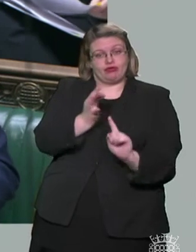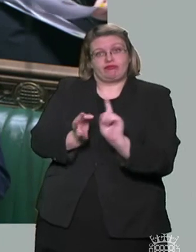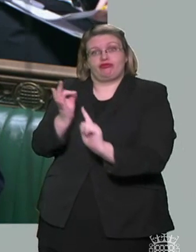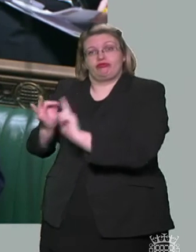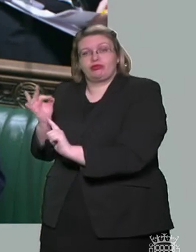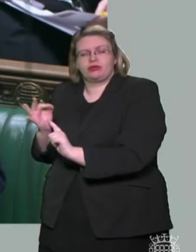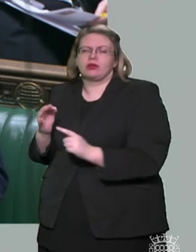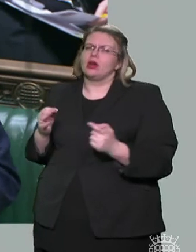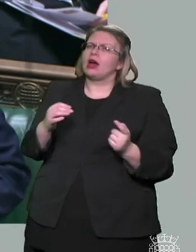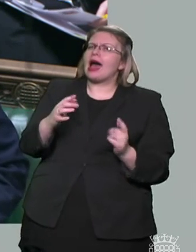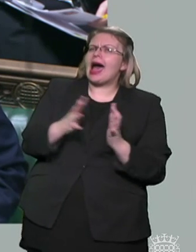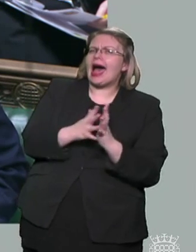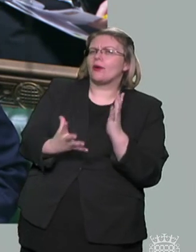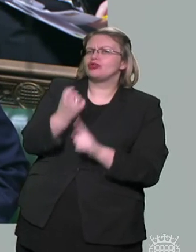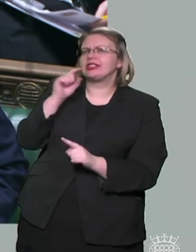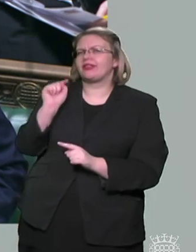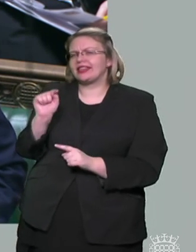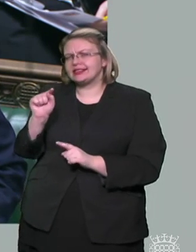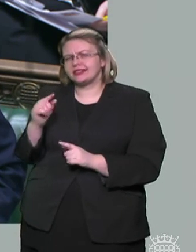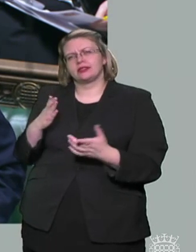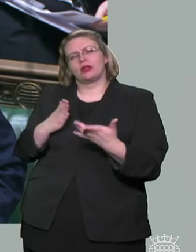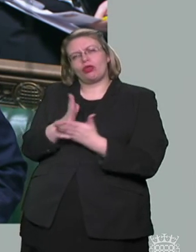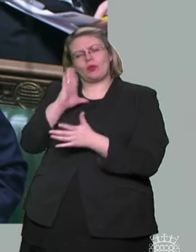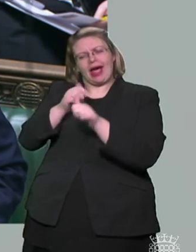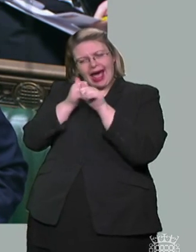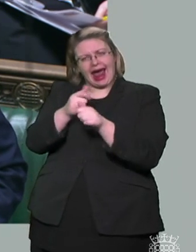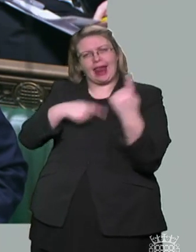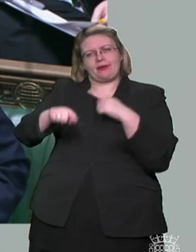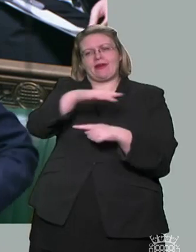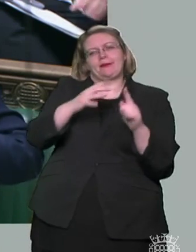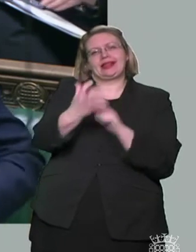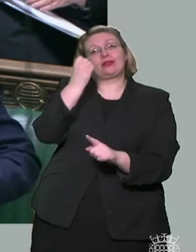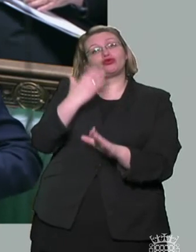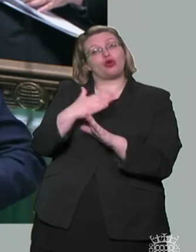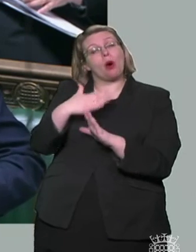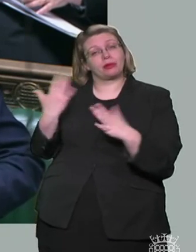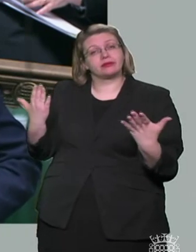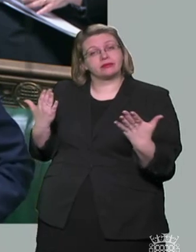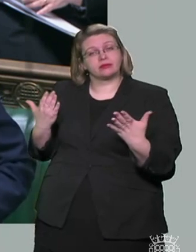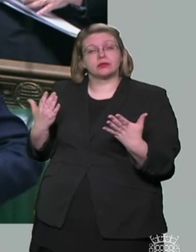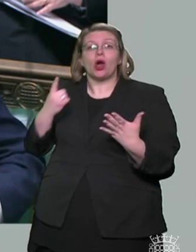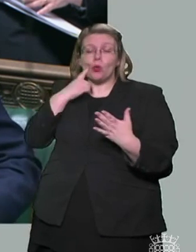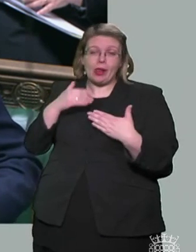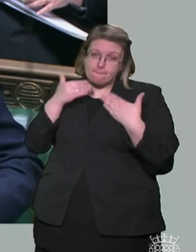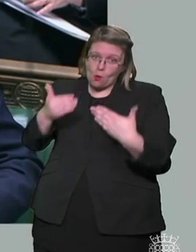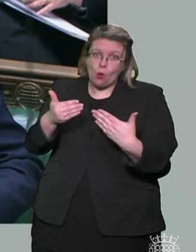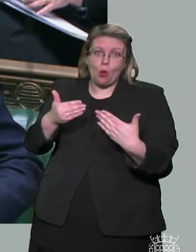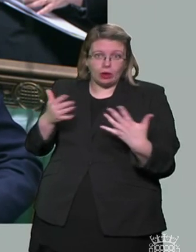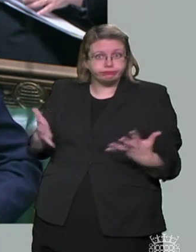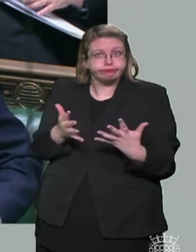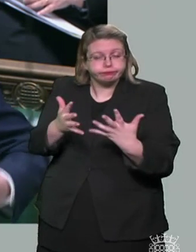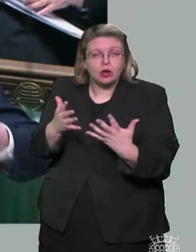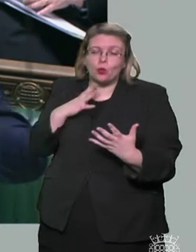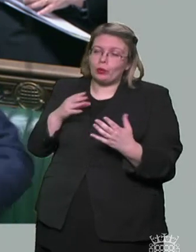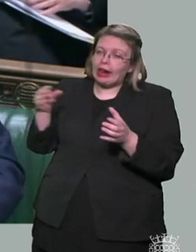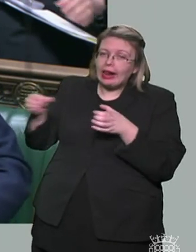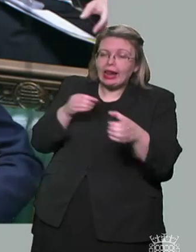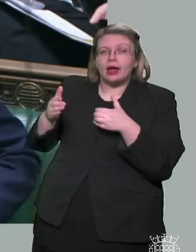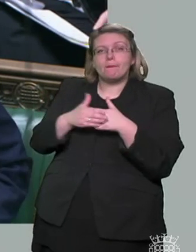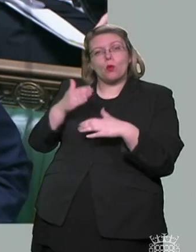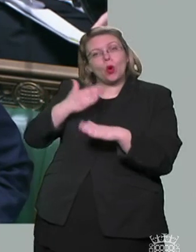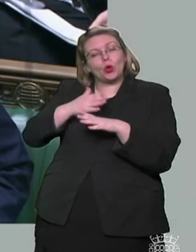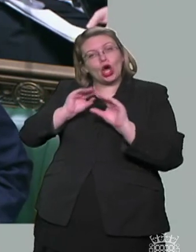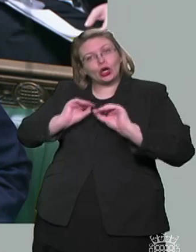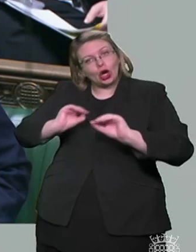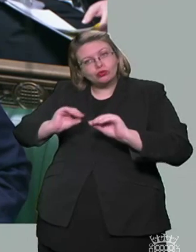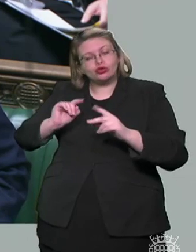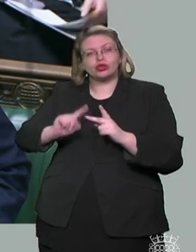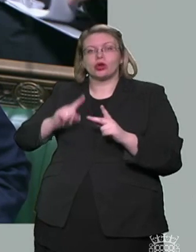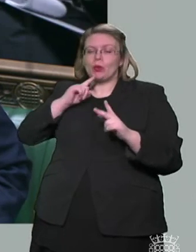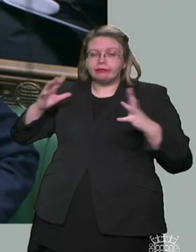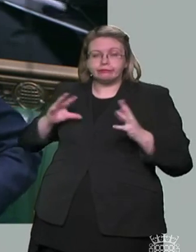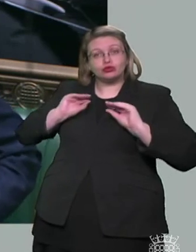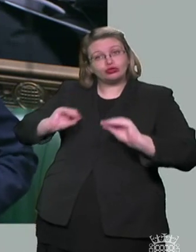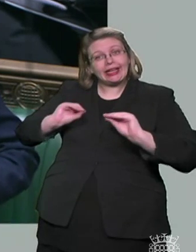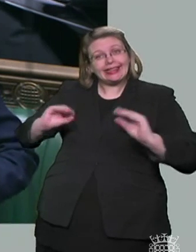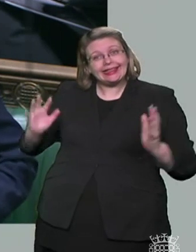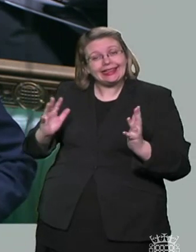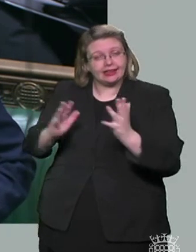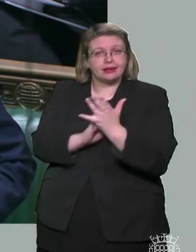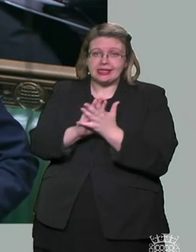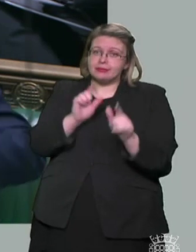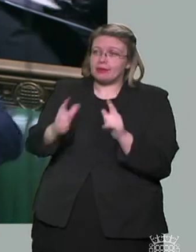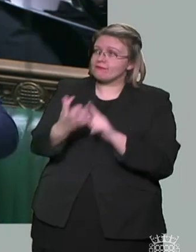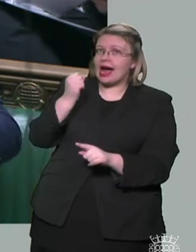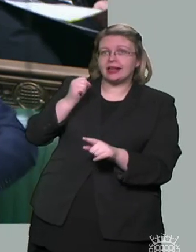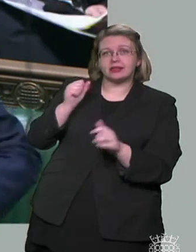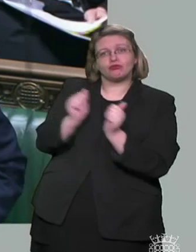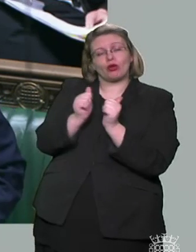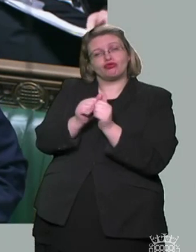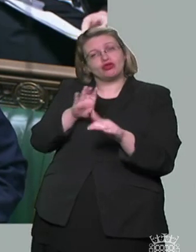The way we have done that is by helping people into work, and we are going to go further—investing in more work coaches, and massively increasing our training budget so that people get the skills that they need.